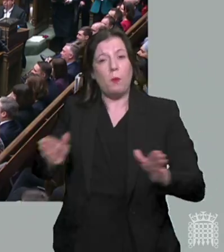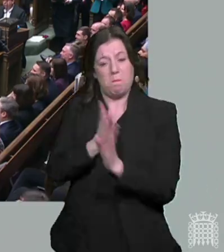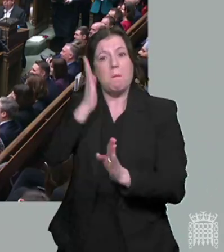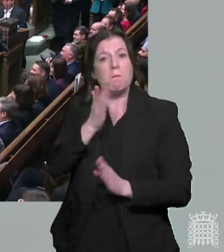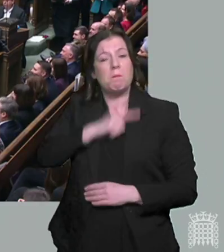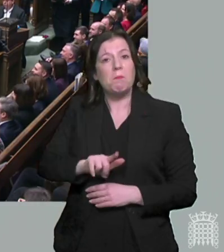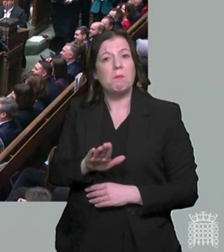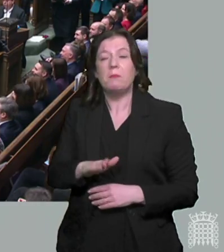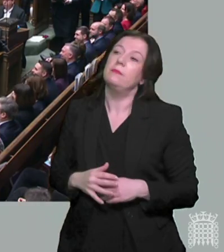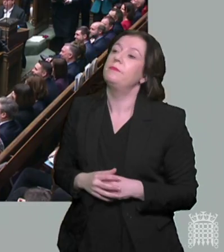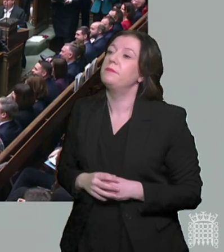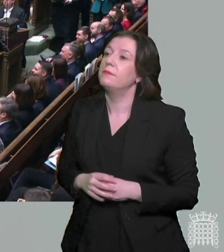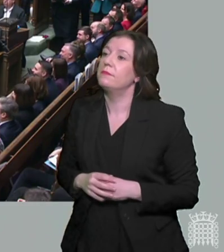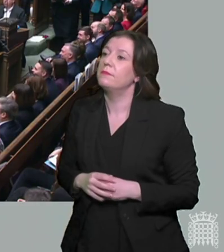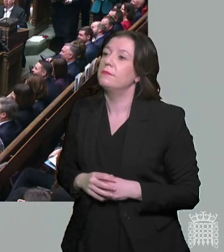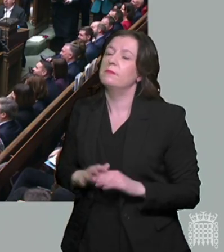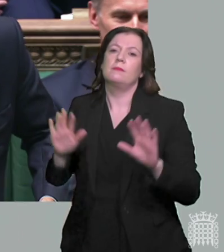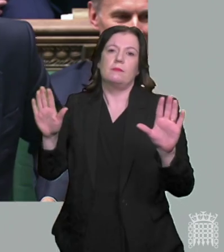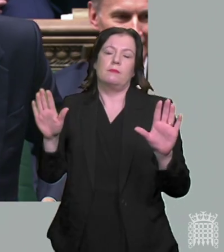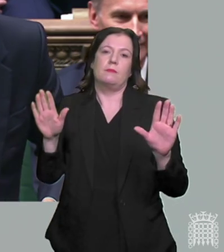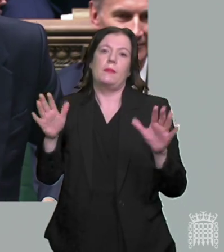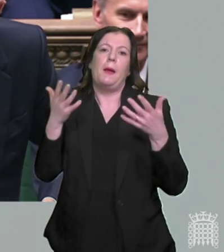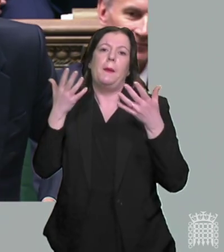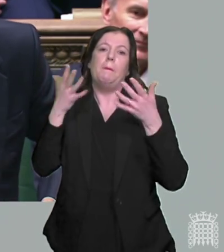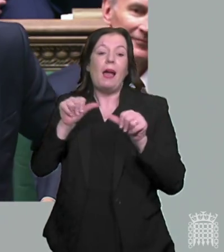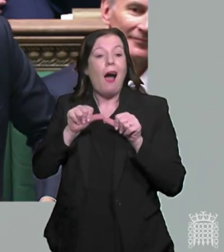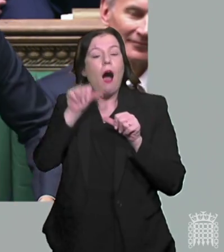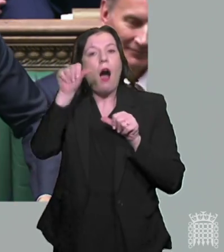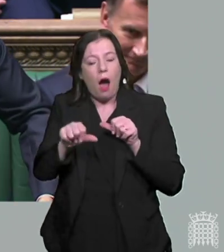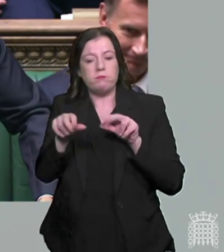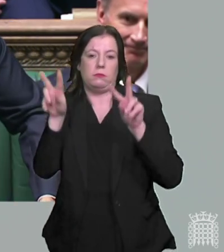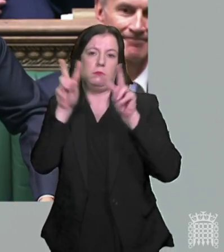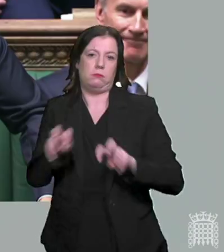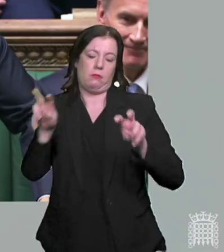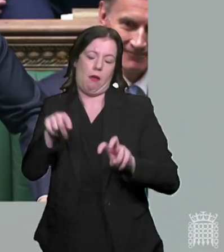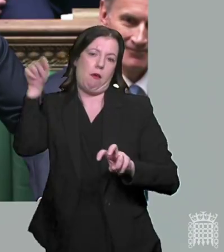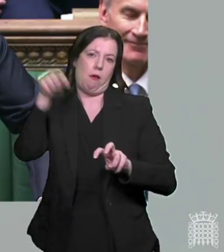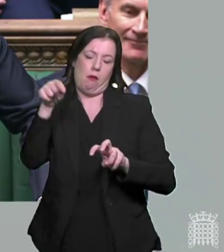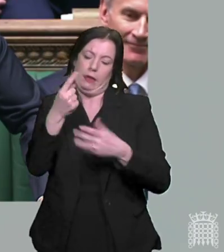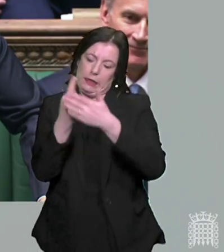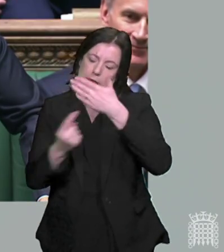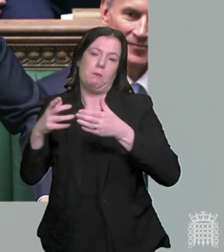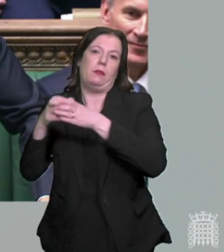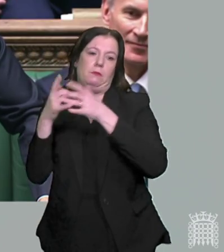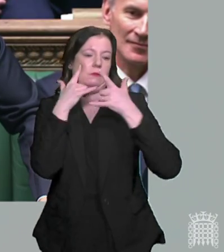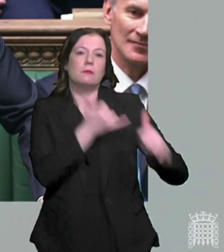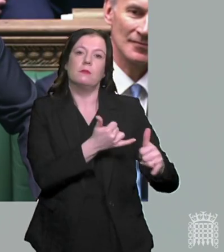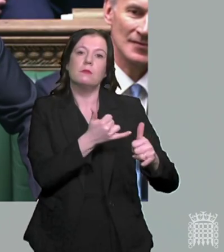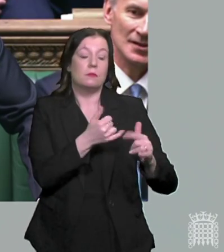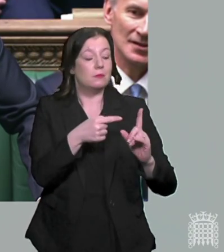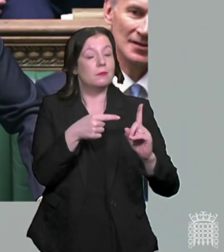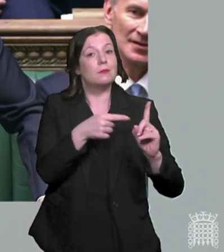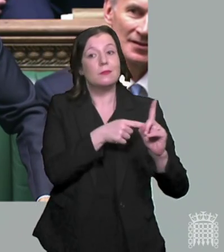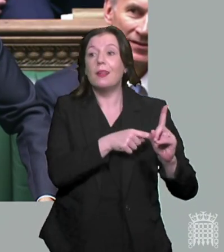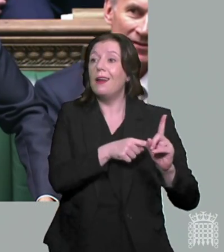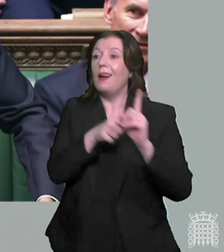There was a rigorous, independent and long-established process.